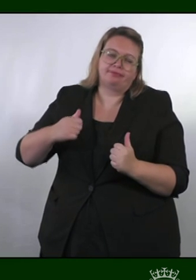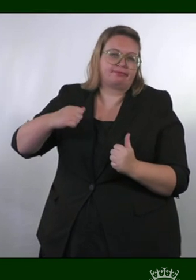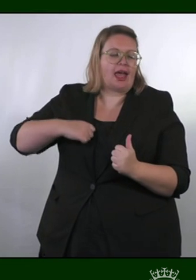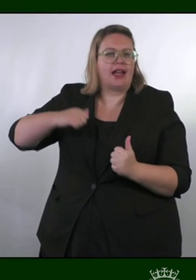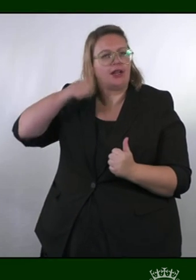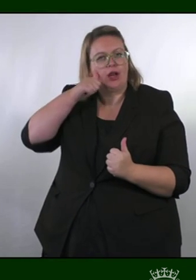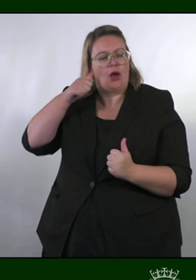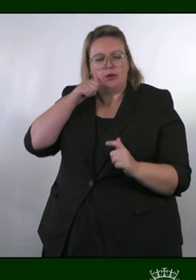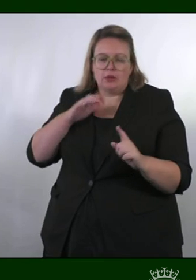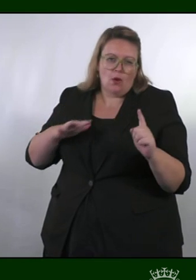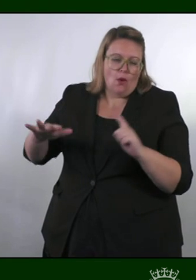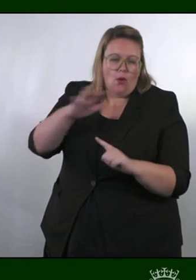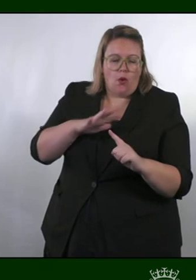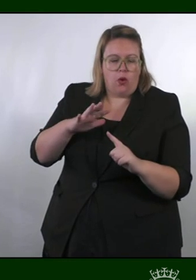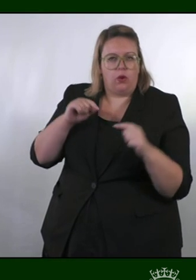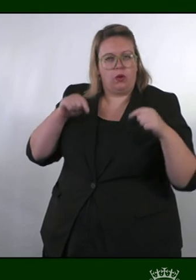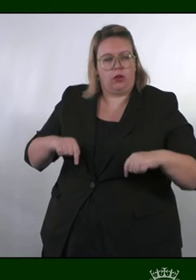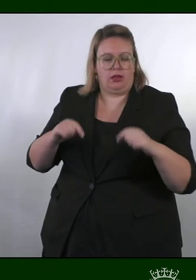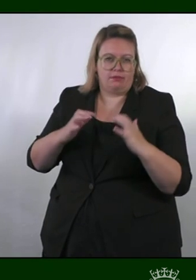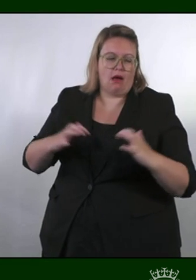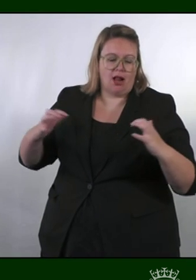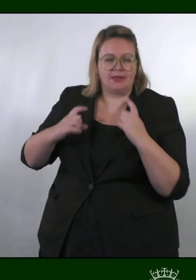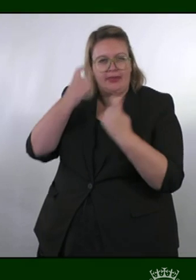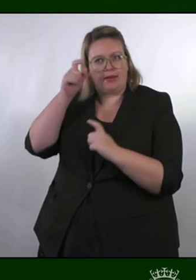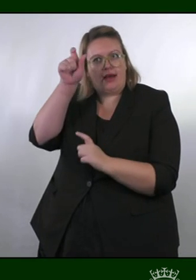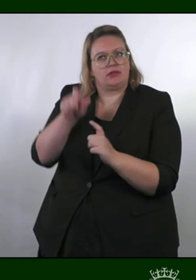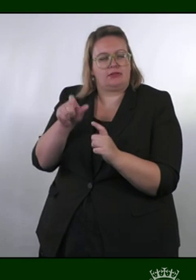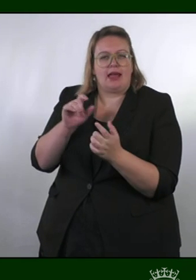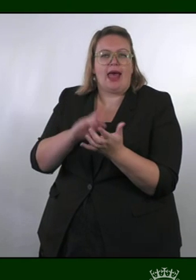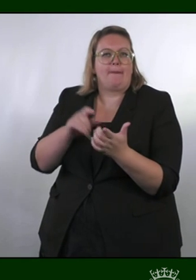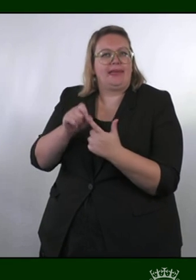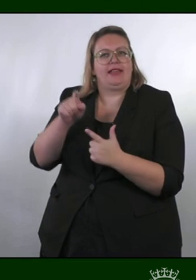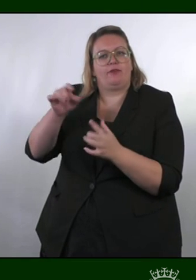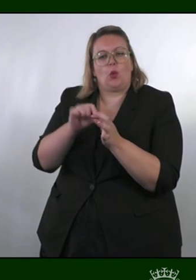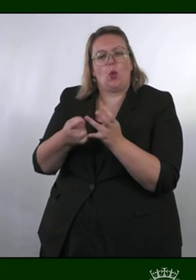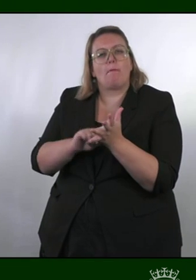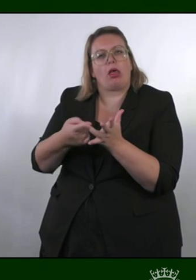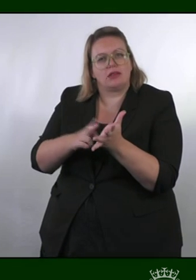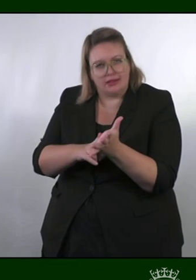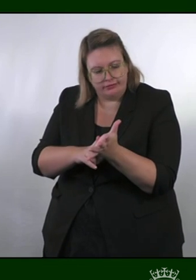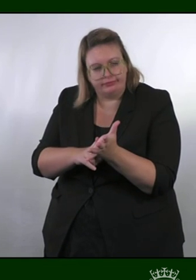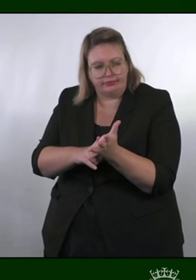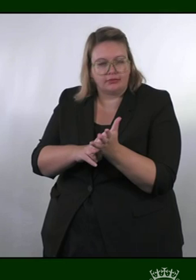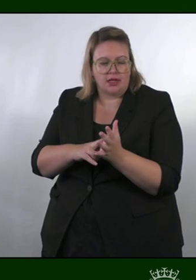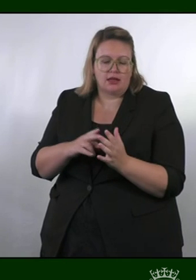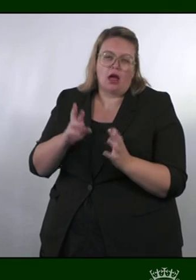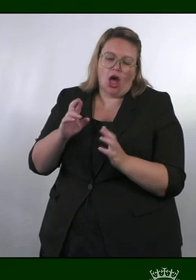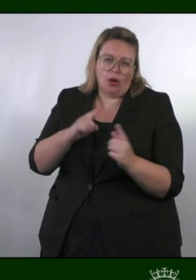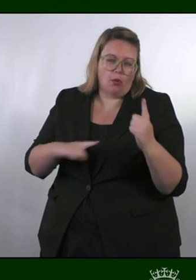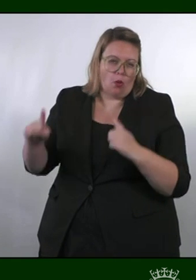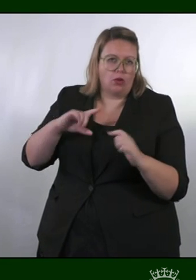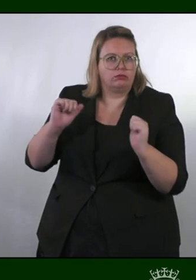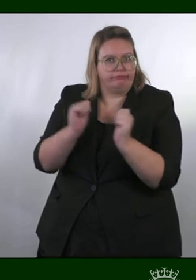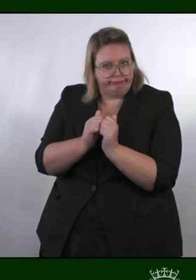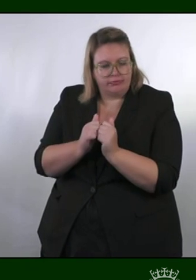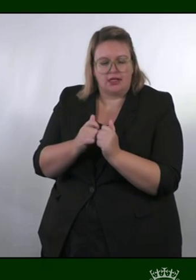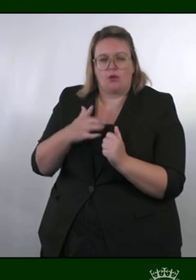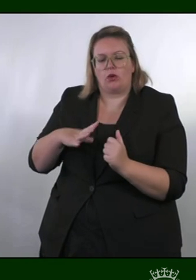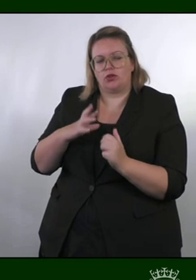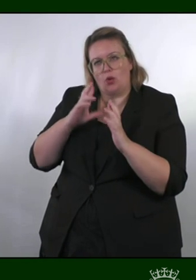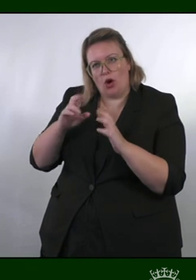Member for Bolton South East . I am sure Members from across the House will want to join me in wishing her a speedy recovery.